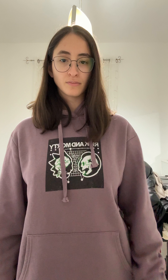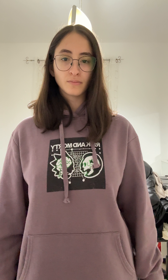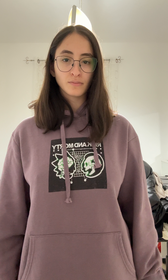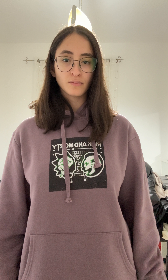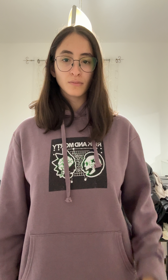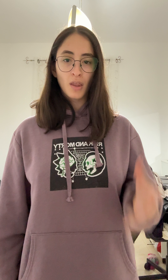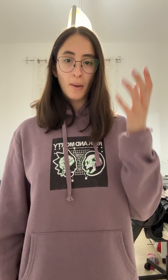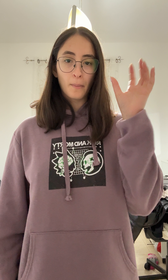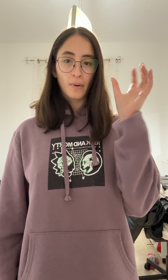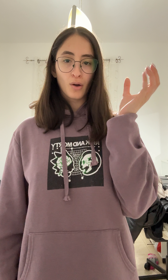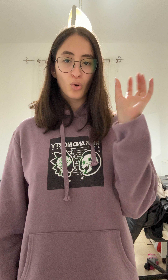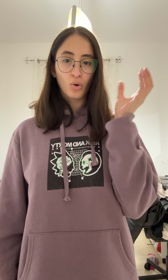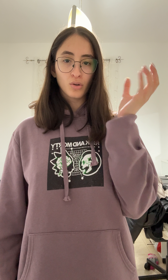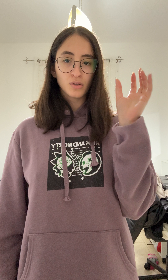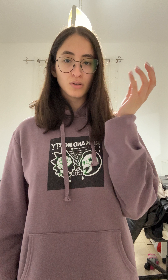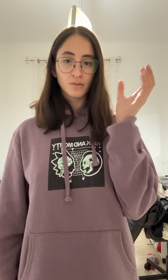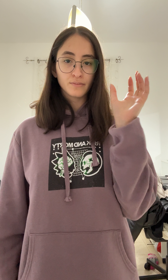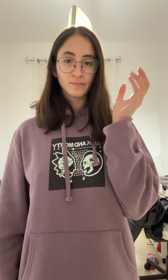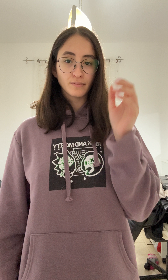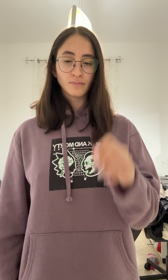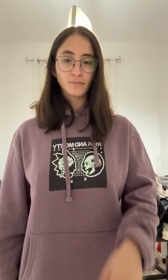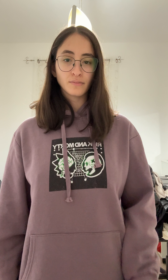פירות